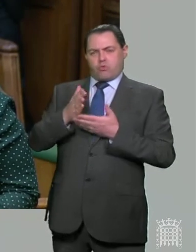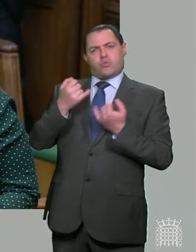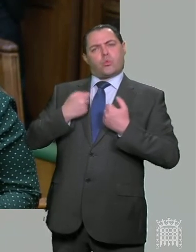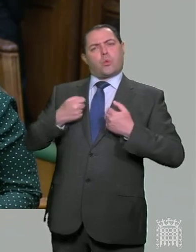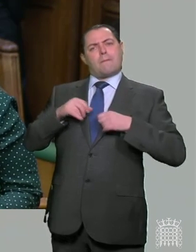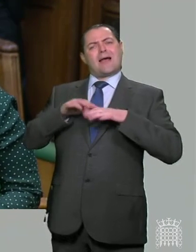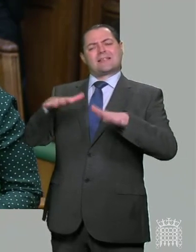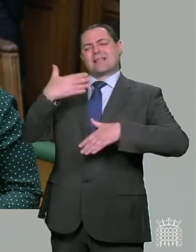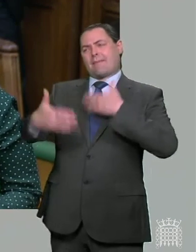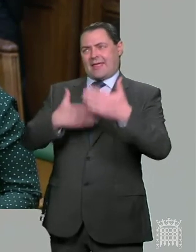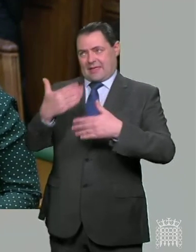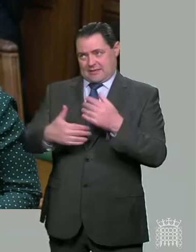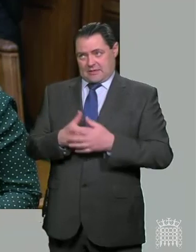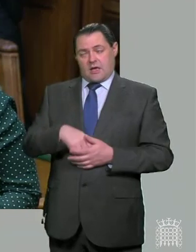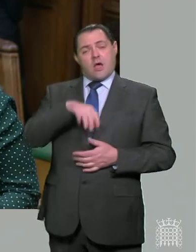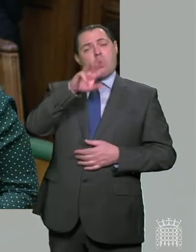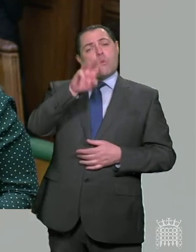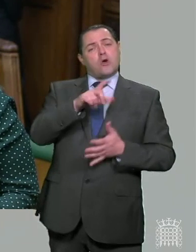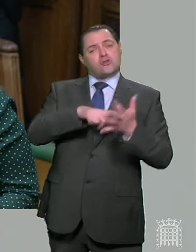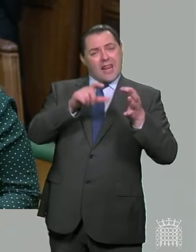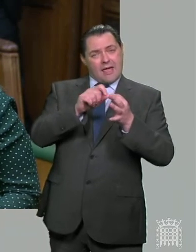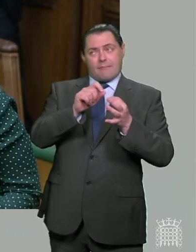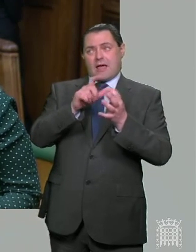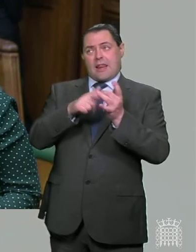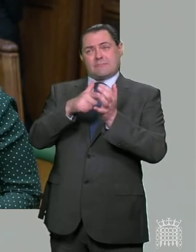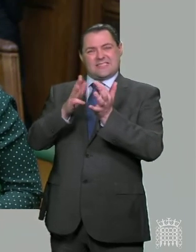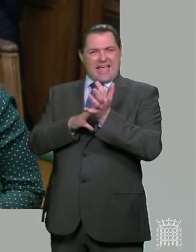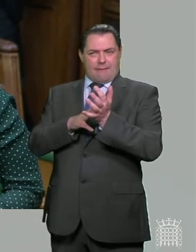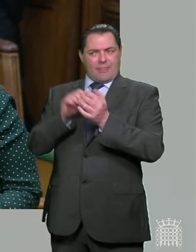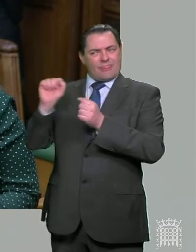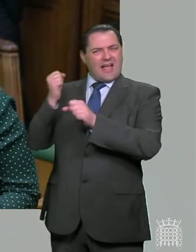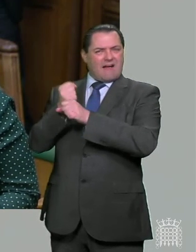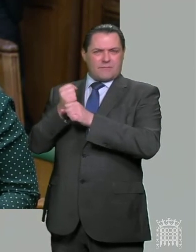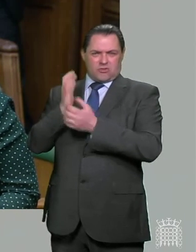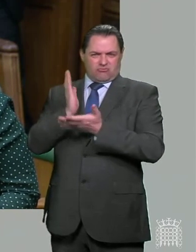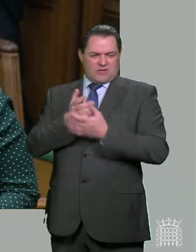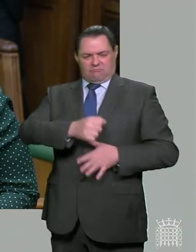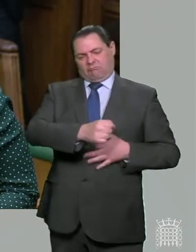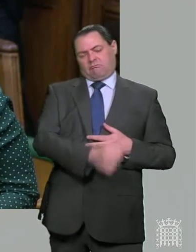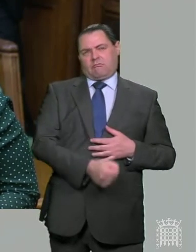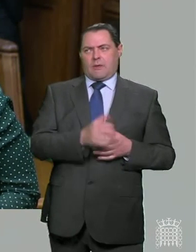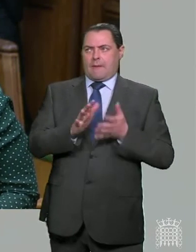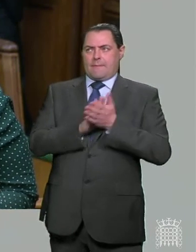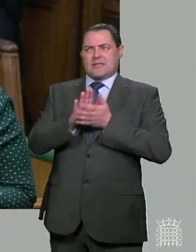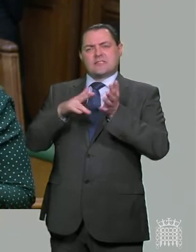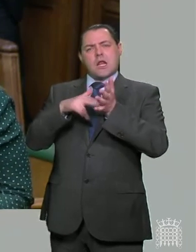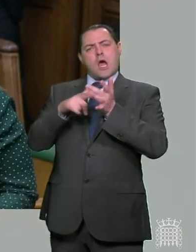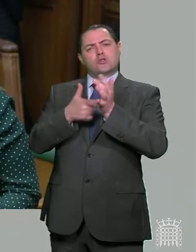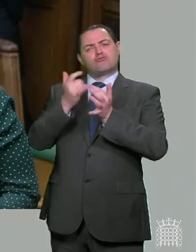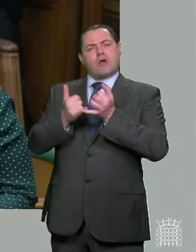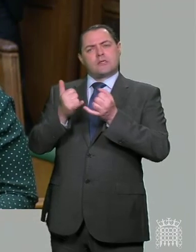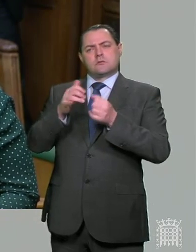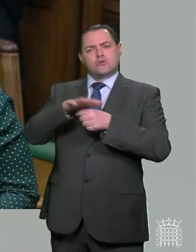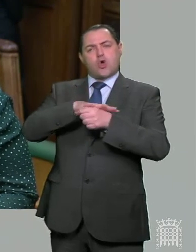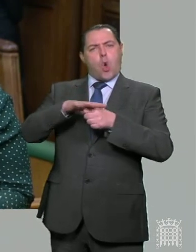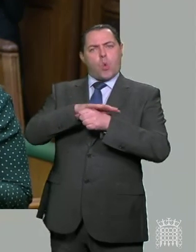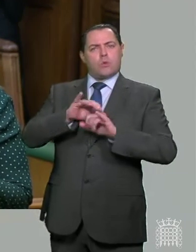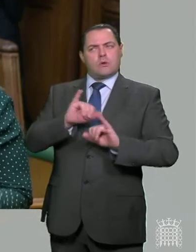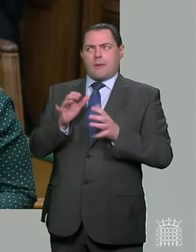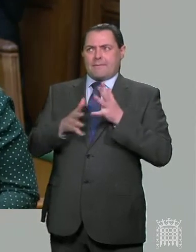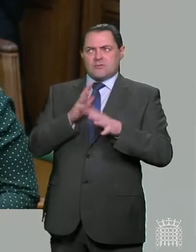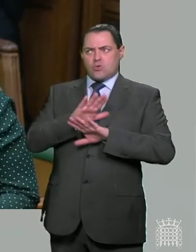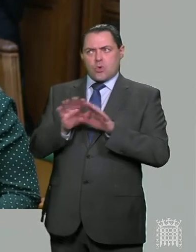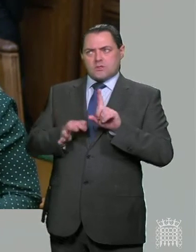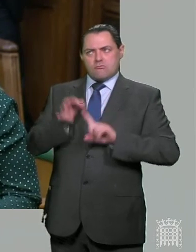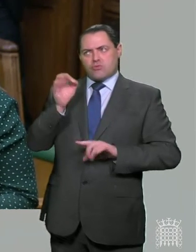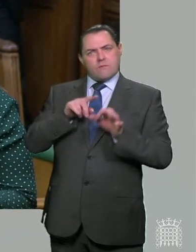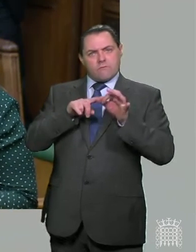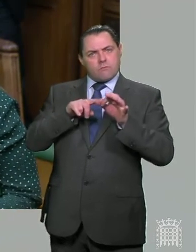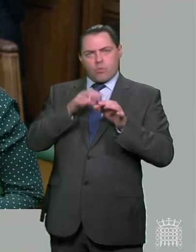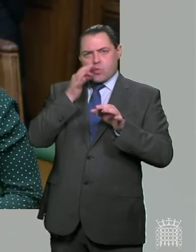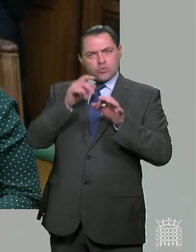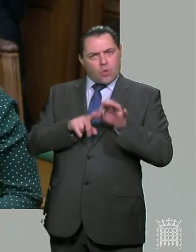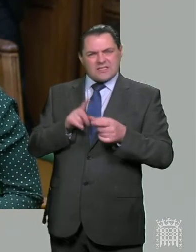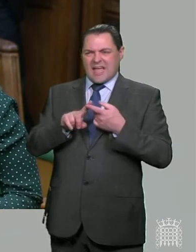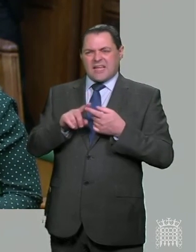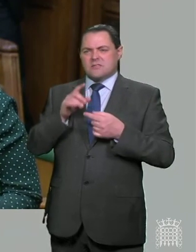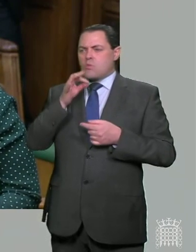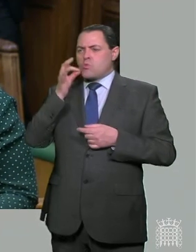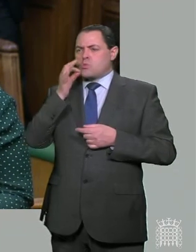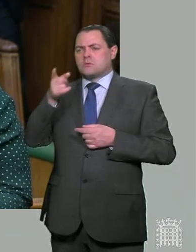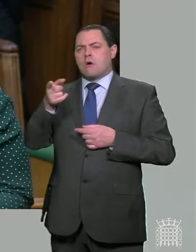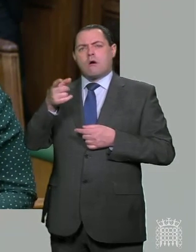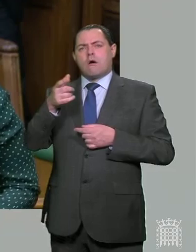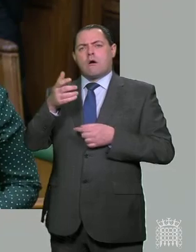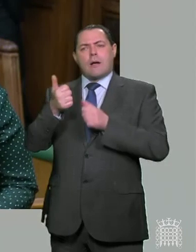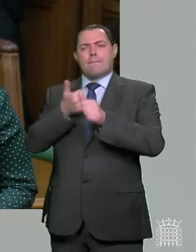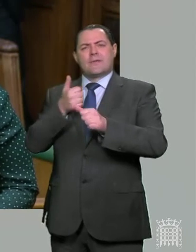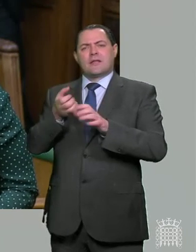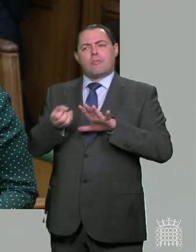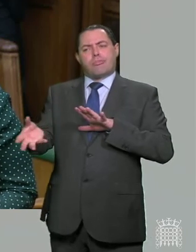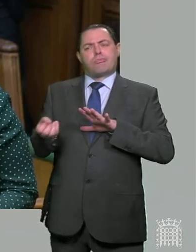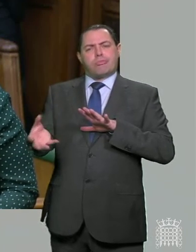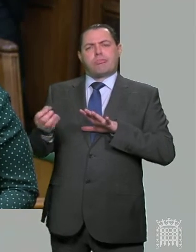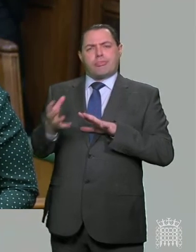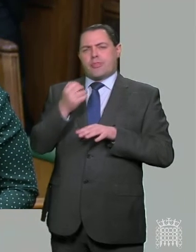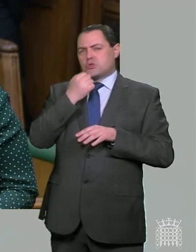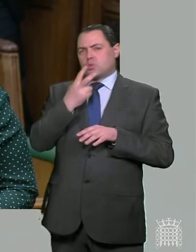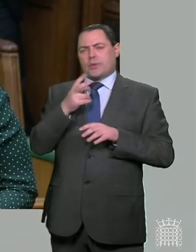In return, the Welsh Labour and Liberal Democrat Government have given them a slap in the face with their nitrate vulnerable zone policy, which will do nothing for water quality and ignores the water companies dumping thousands of tonnes of sewage into our rivers.